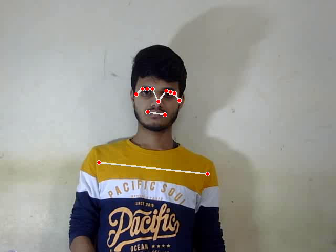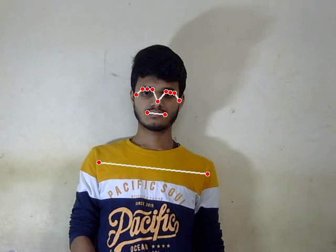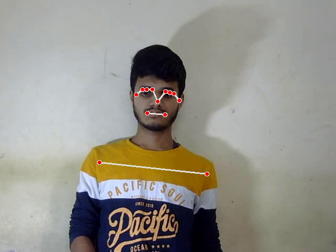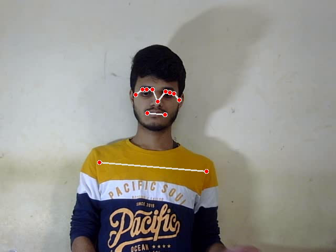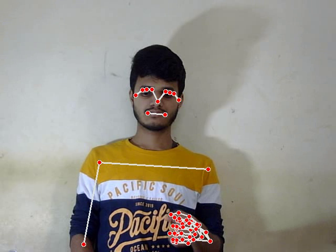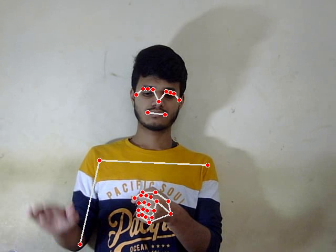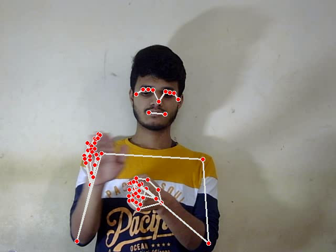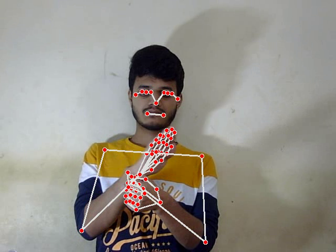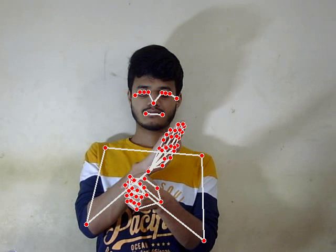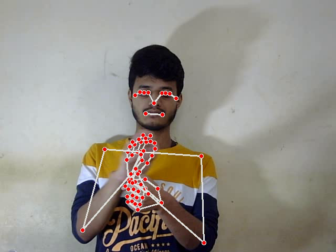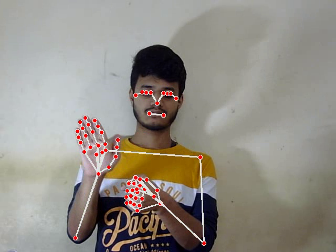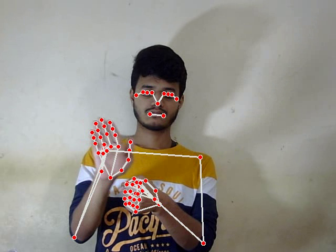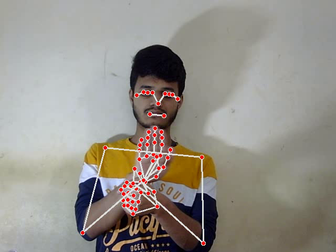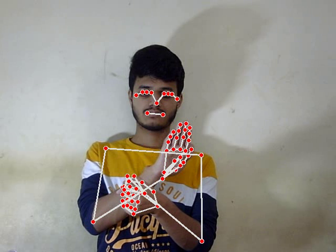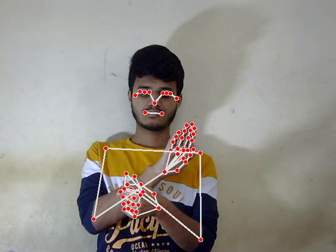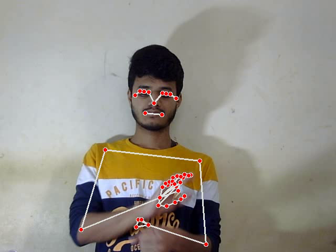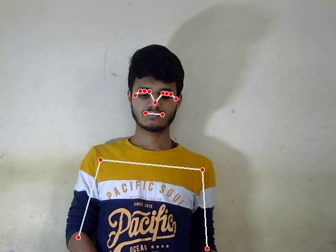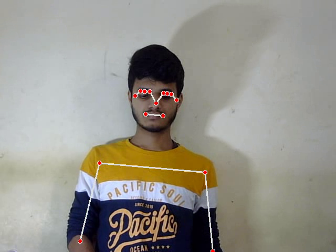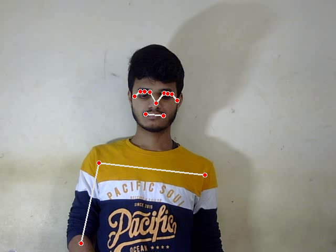busy